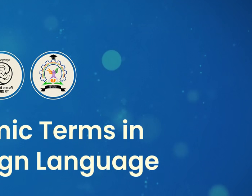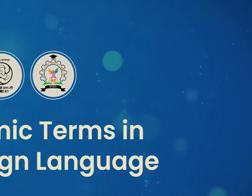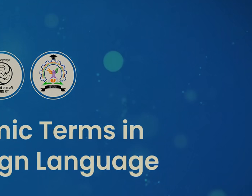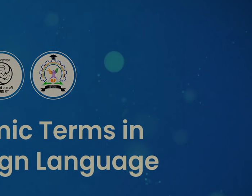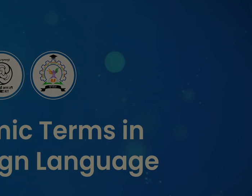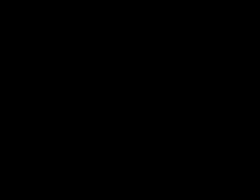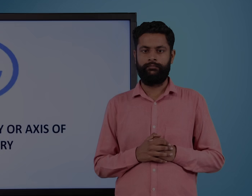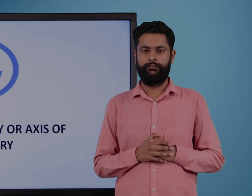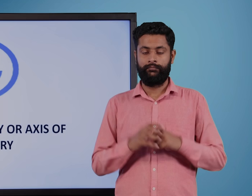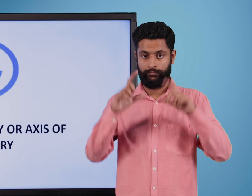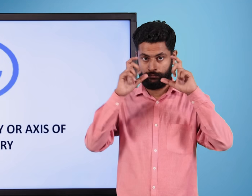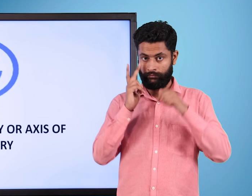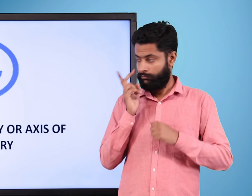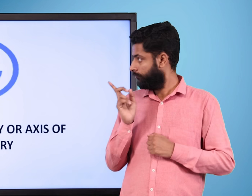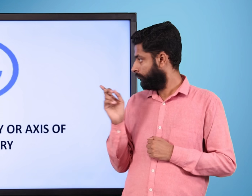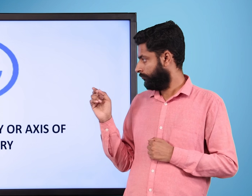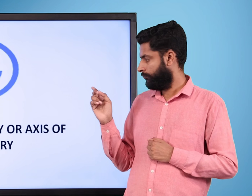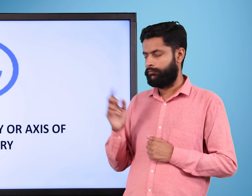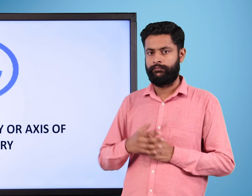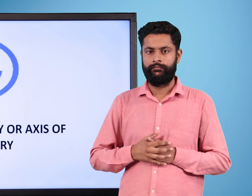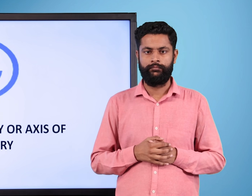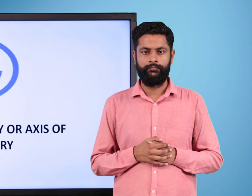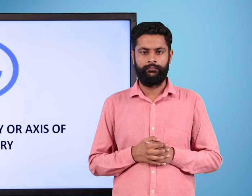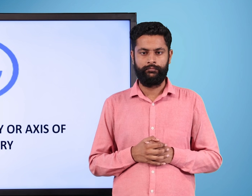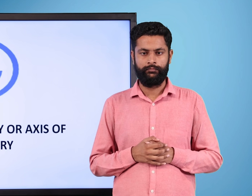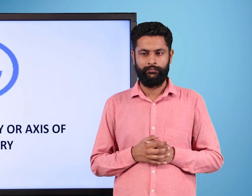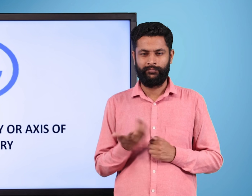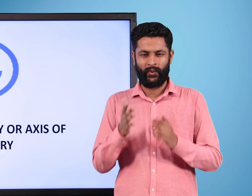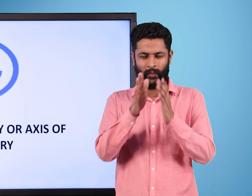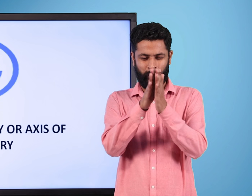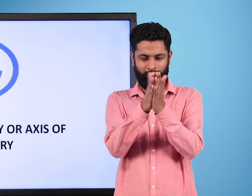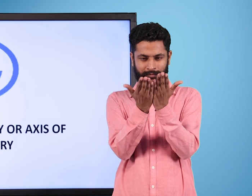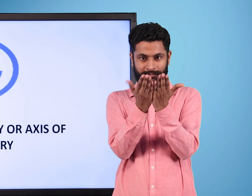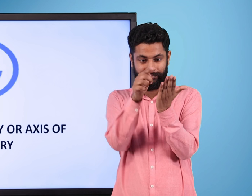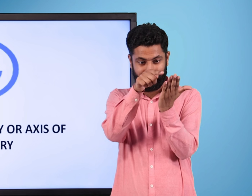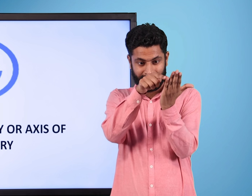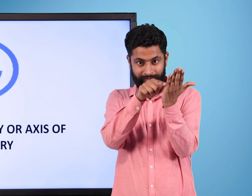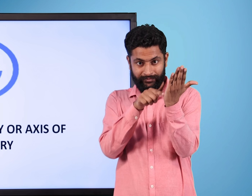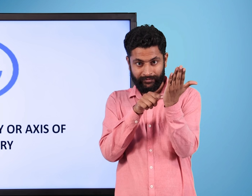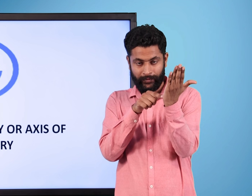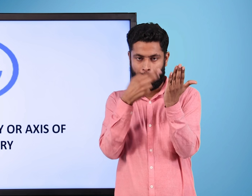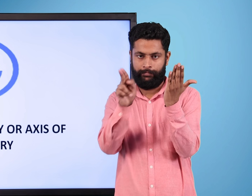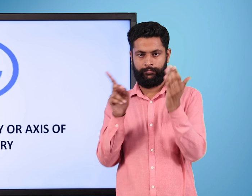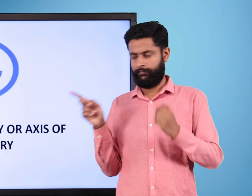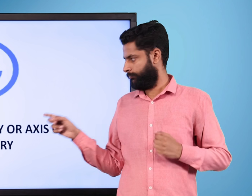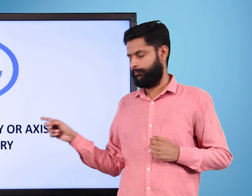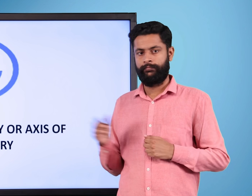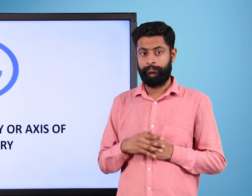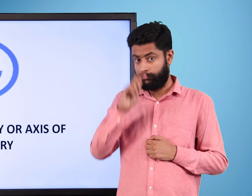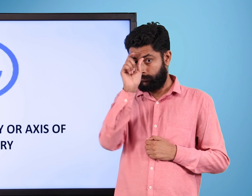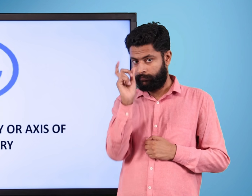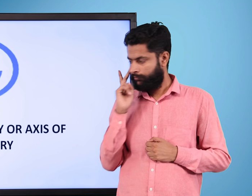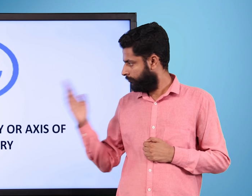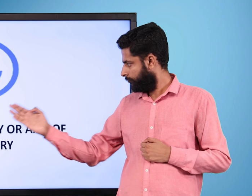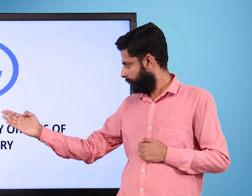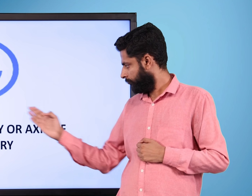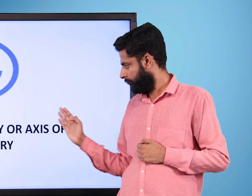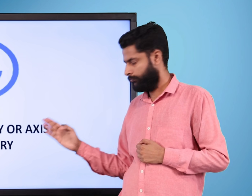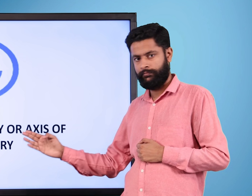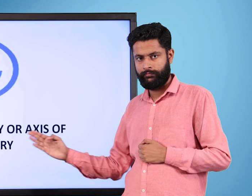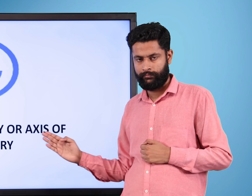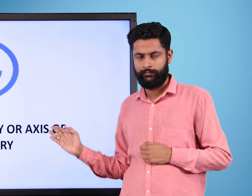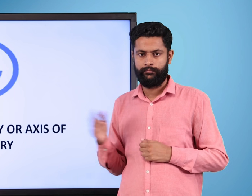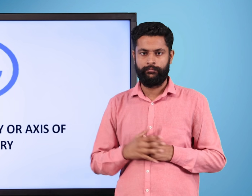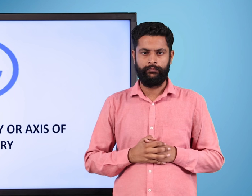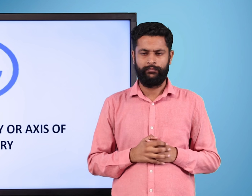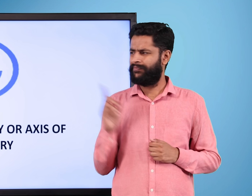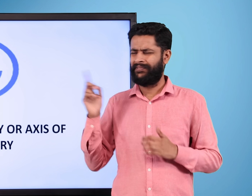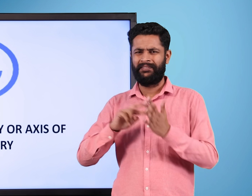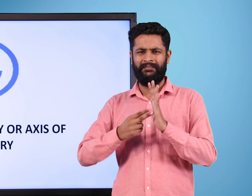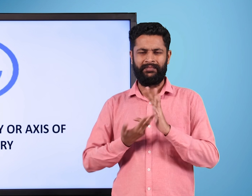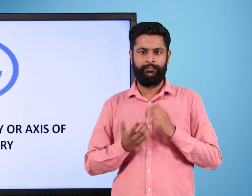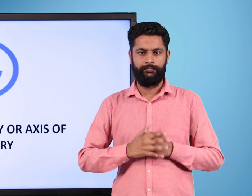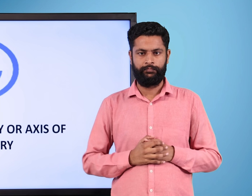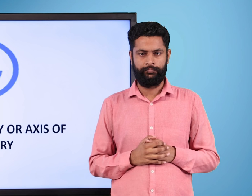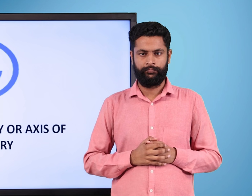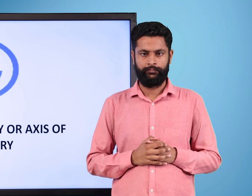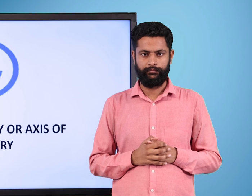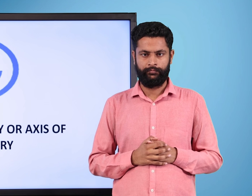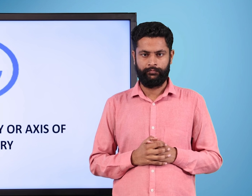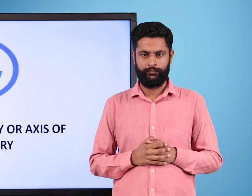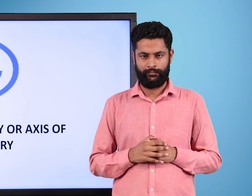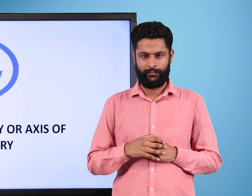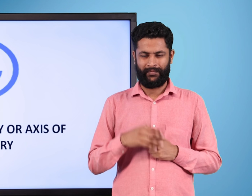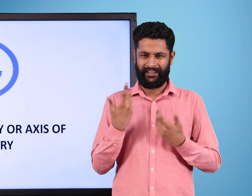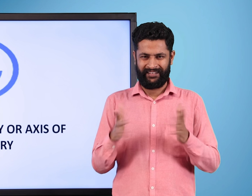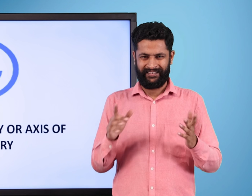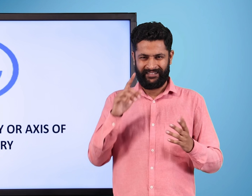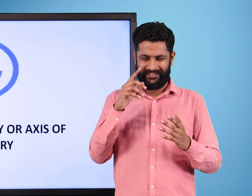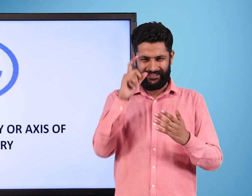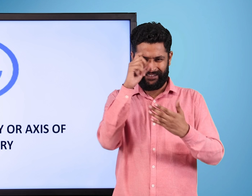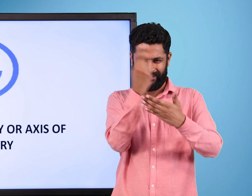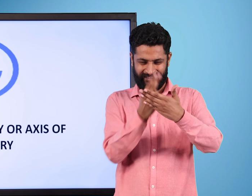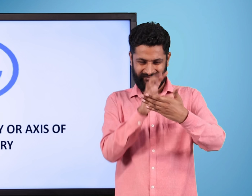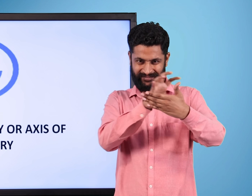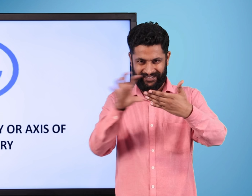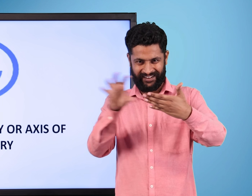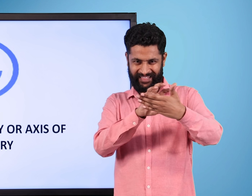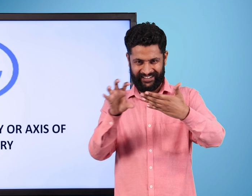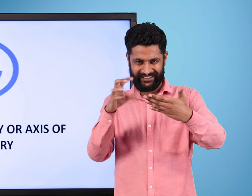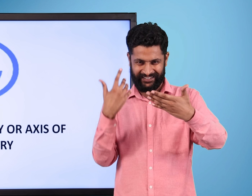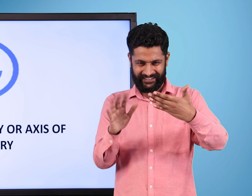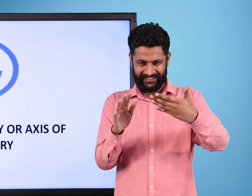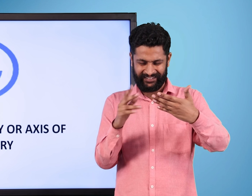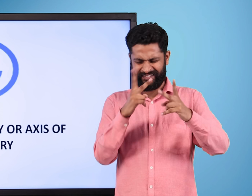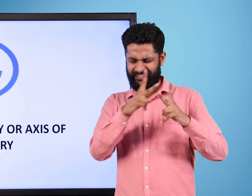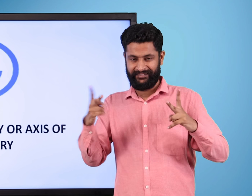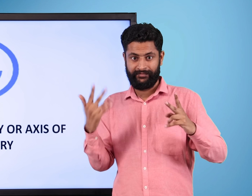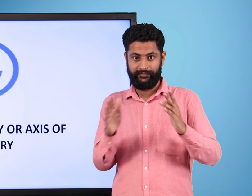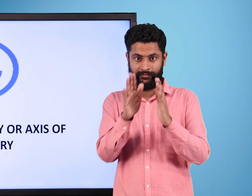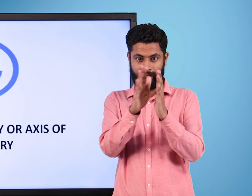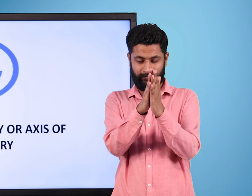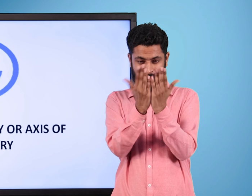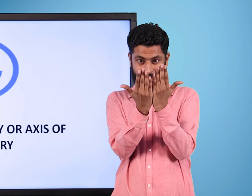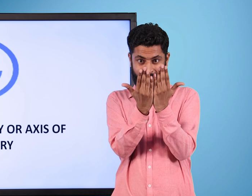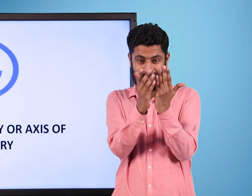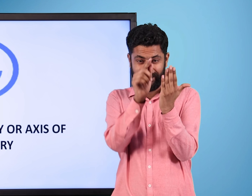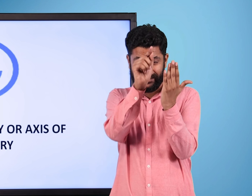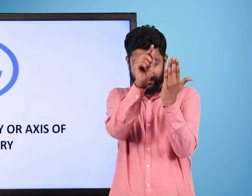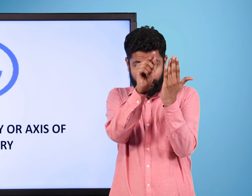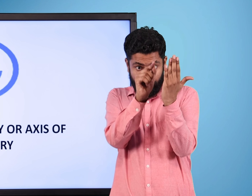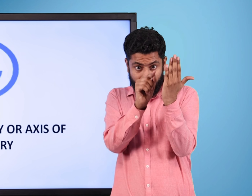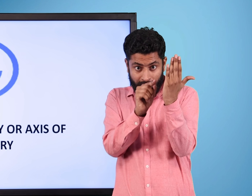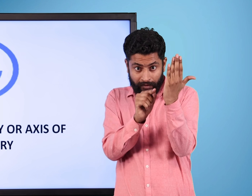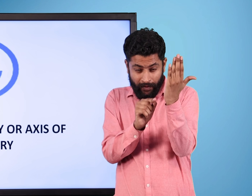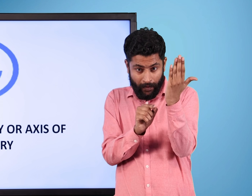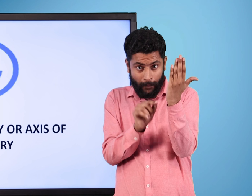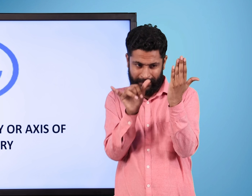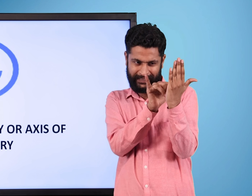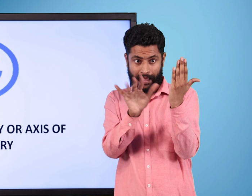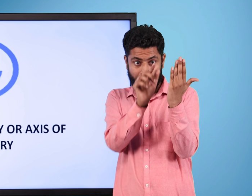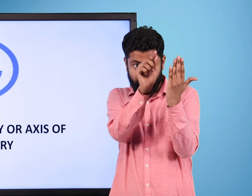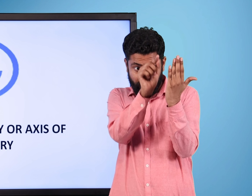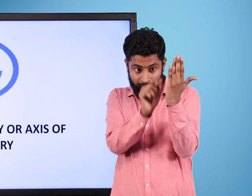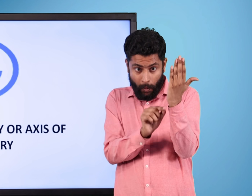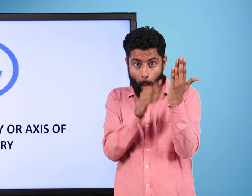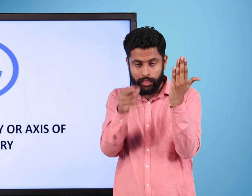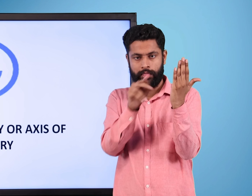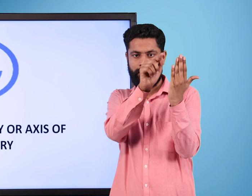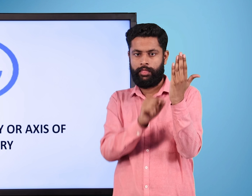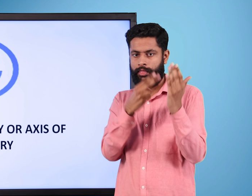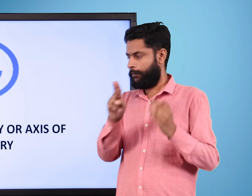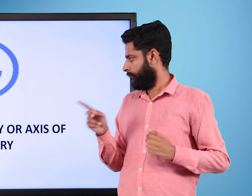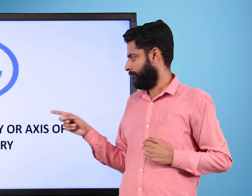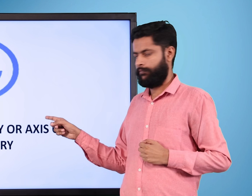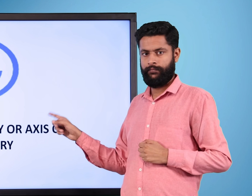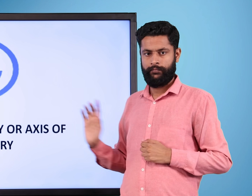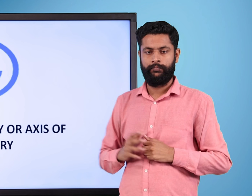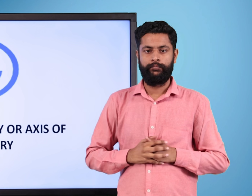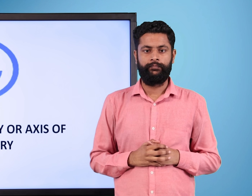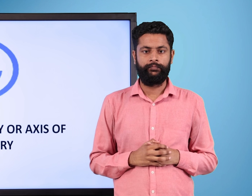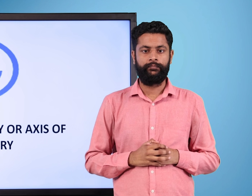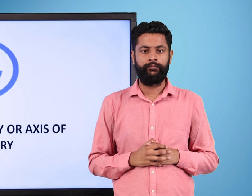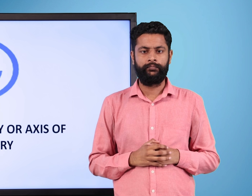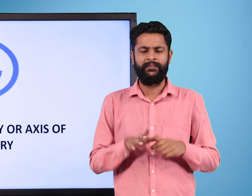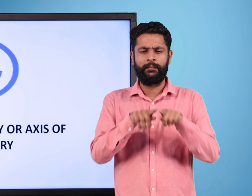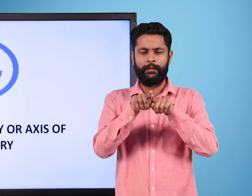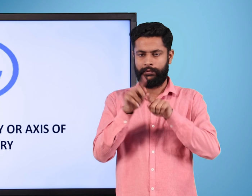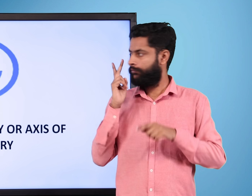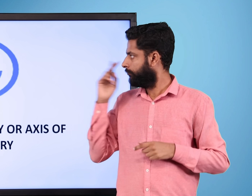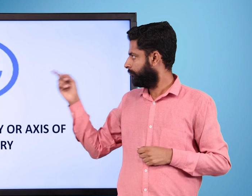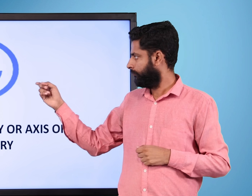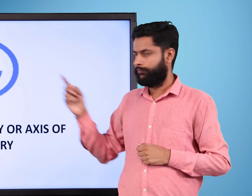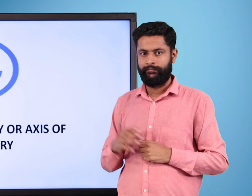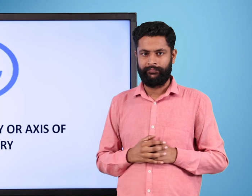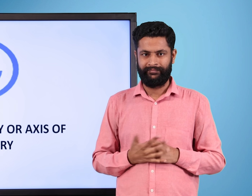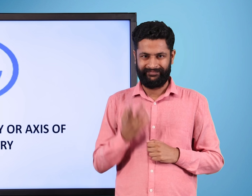line of symmetry or axis of symmetry This sign means line of symmetry or axis of symmetry. A line of symmetry is a line dividing a figure into two identical parts. For example,